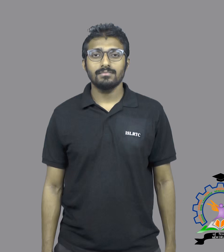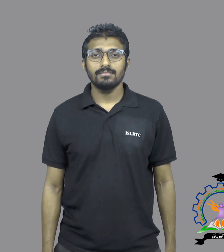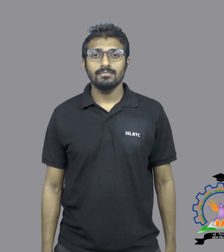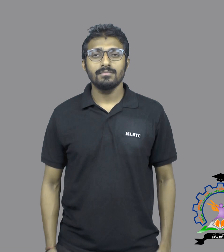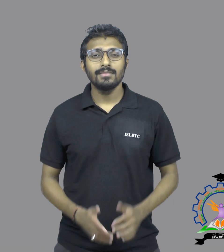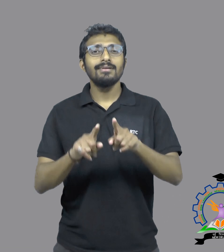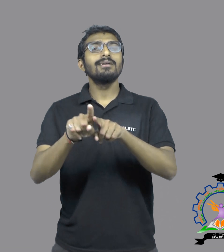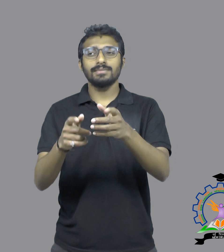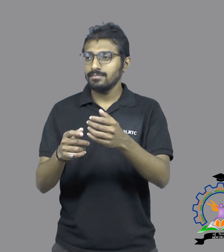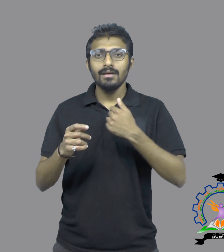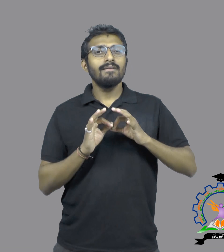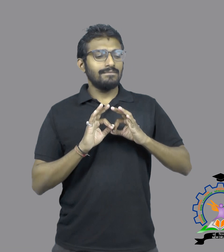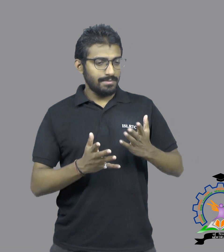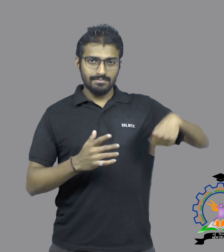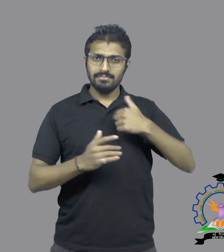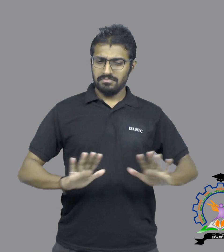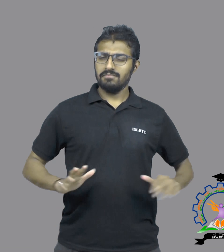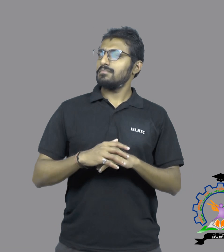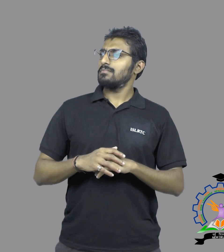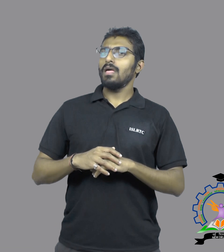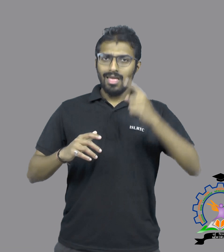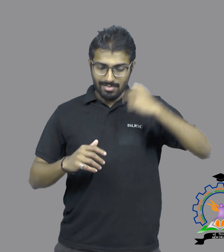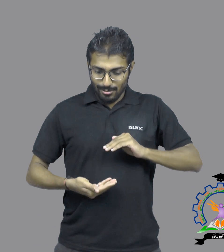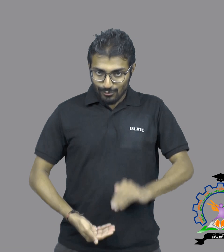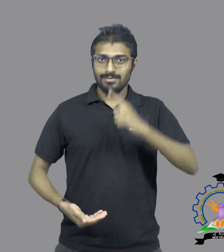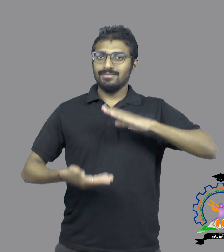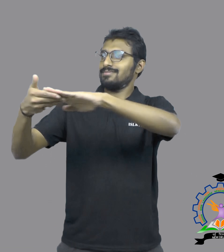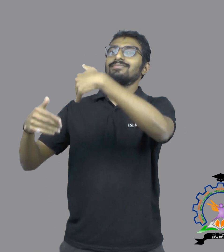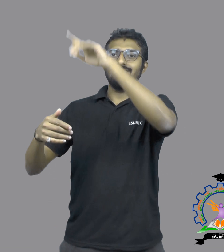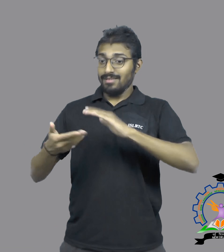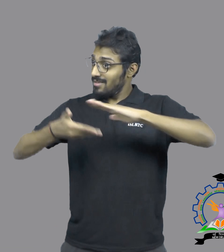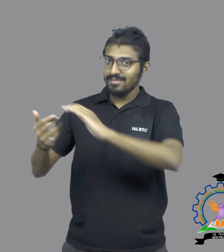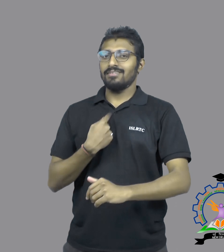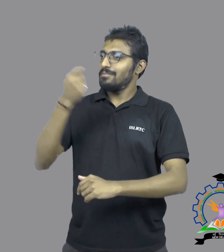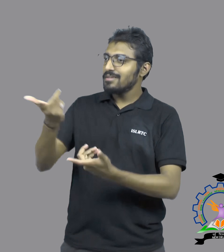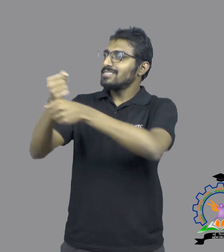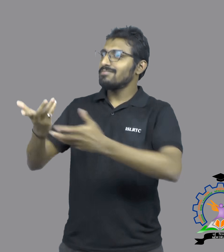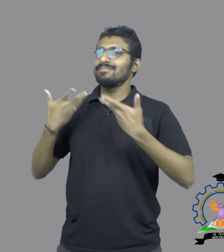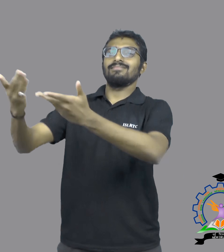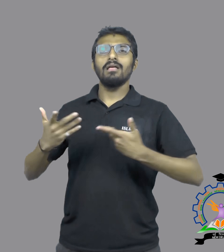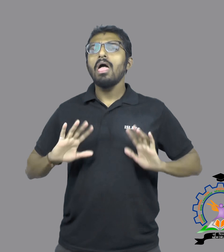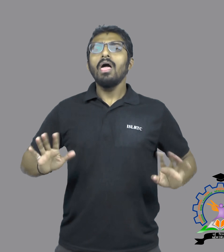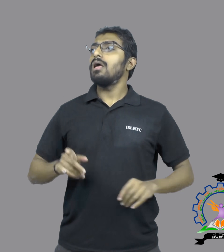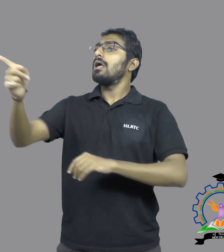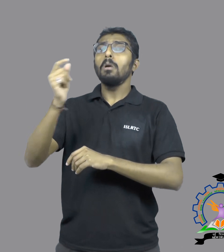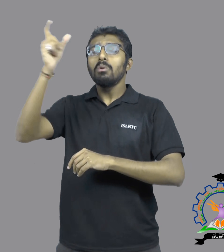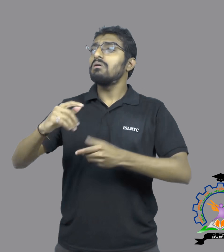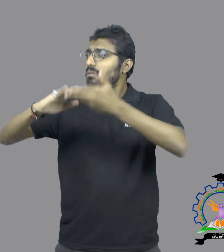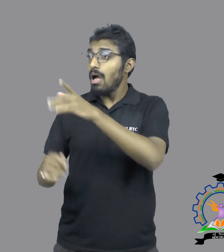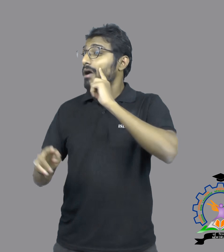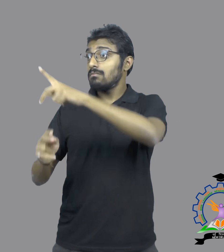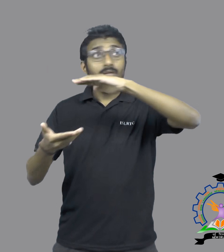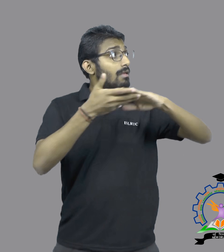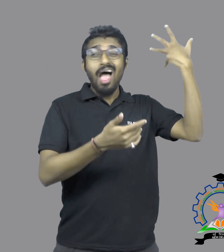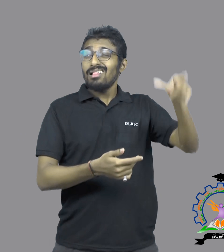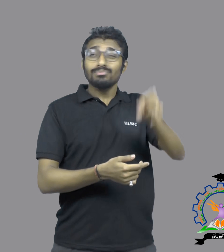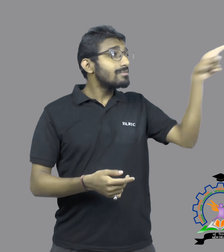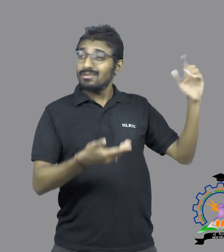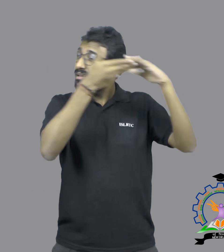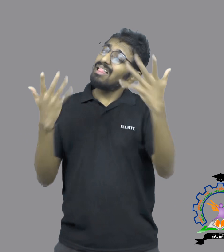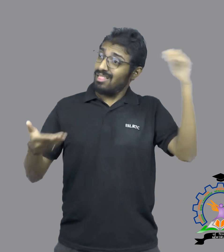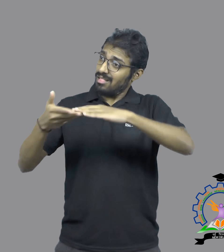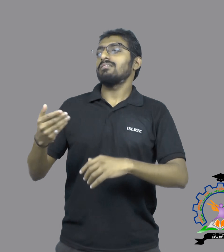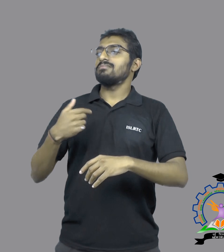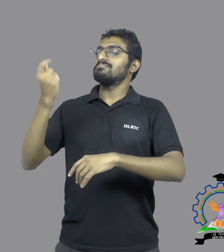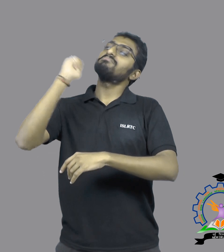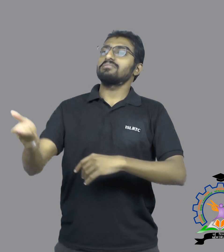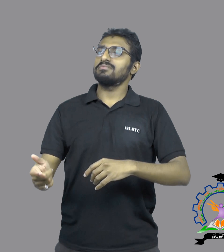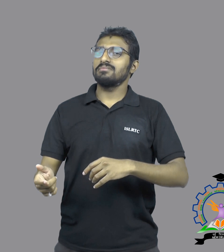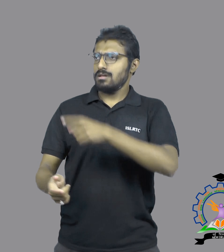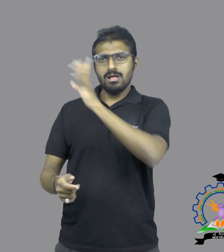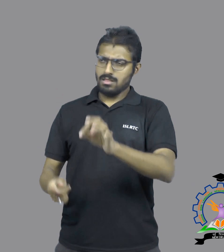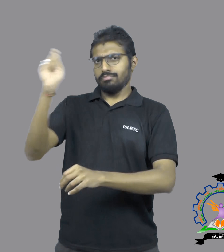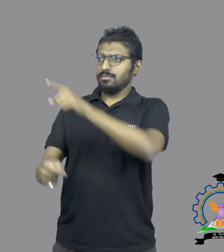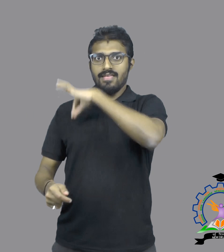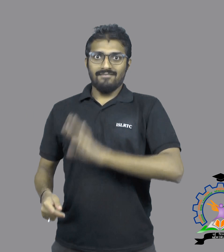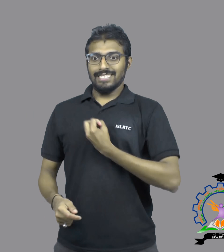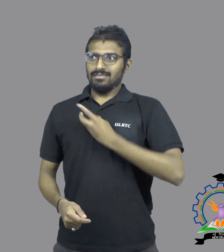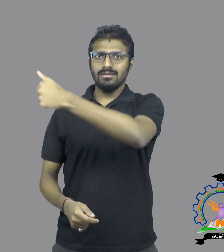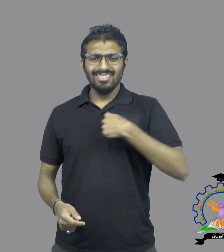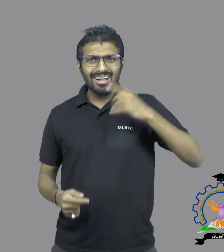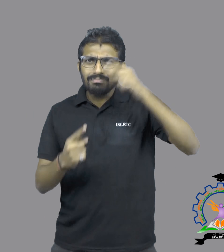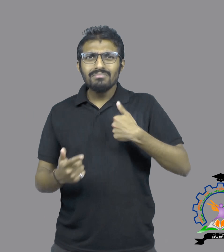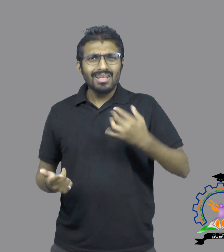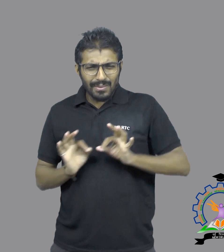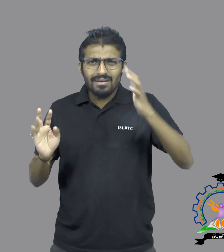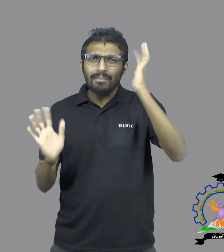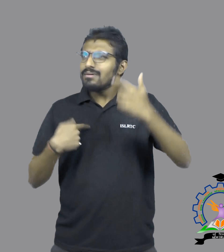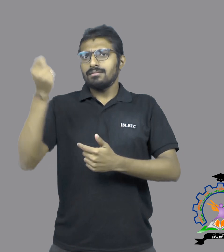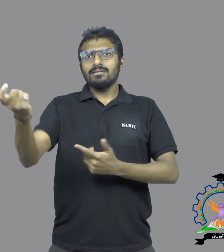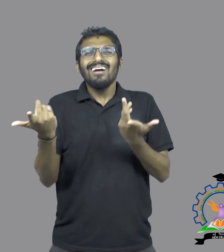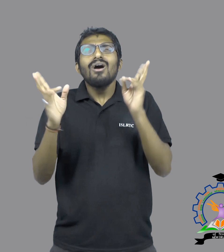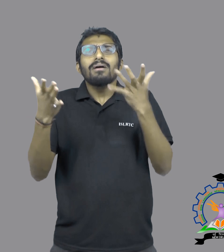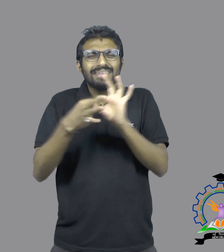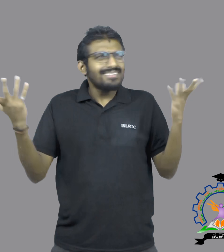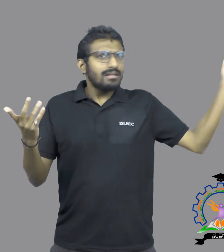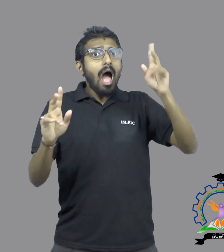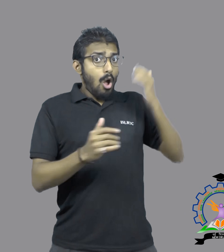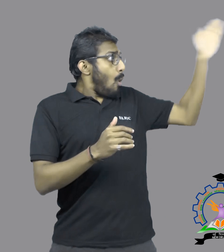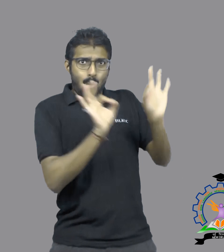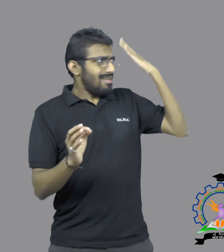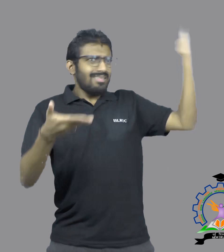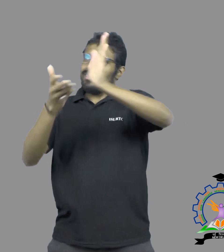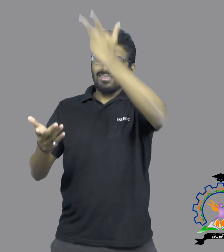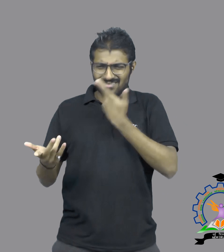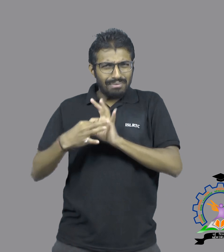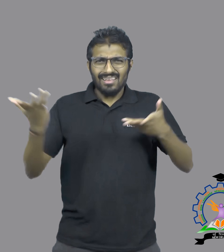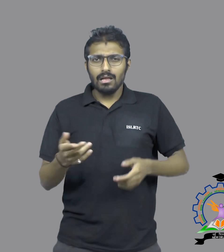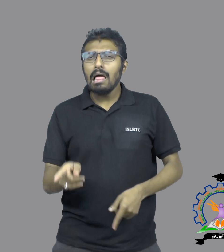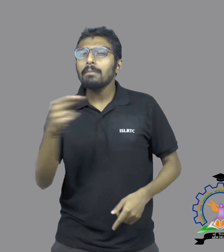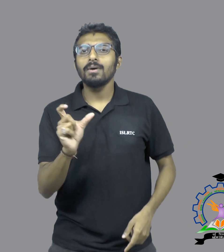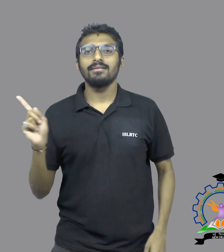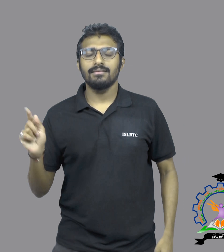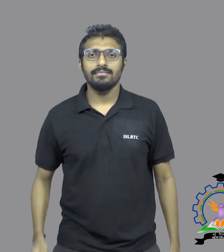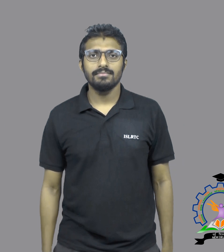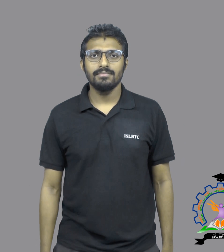Nudum Factum